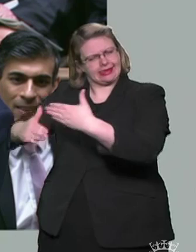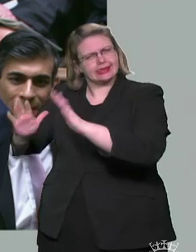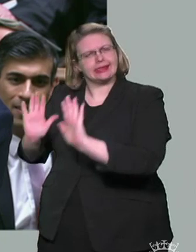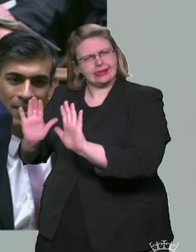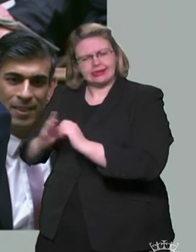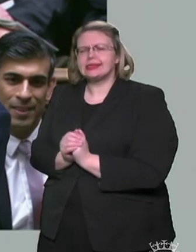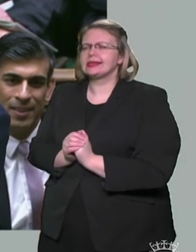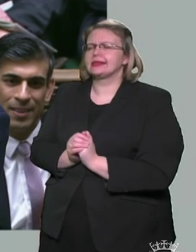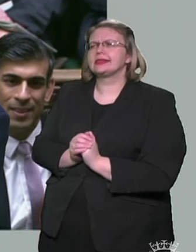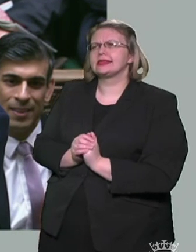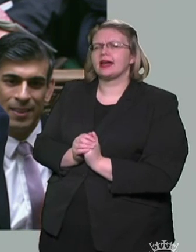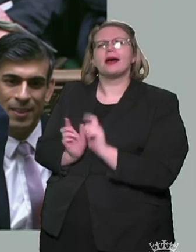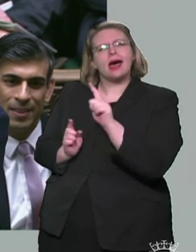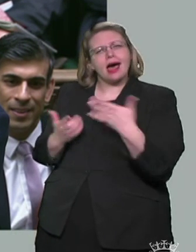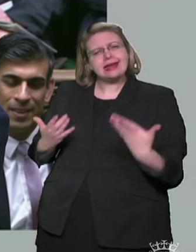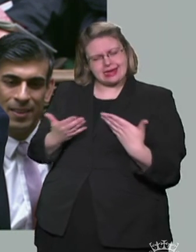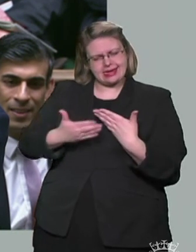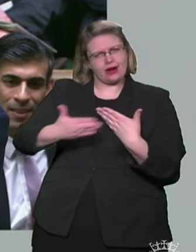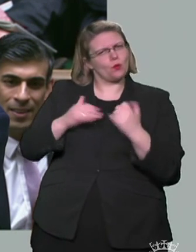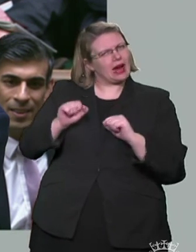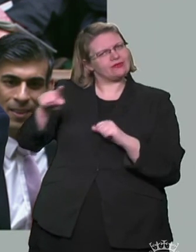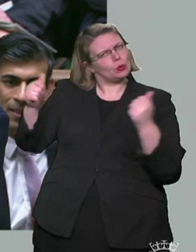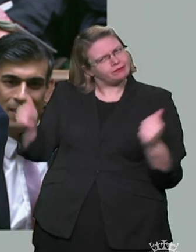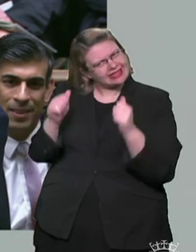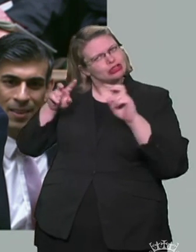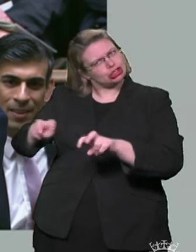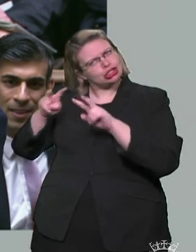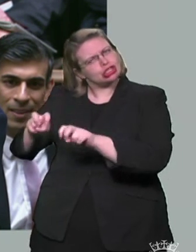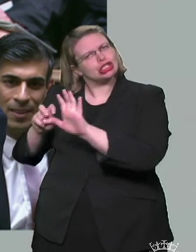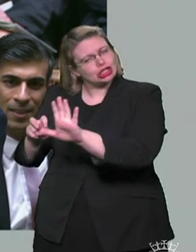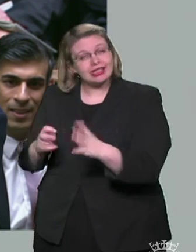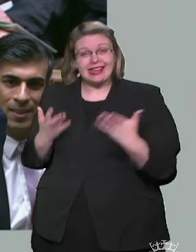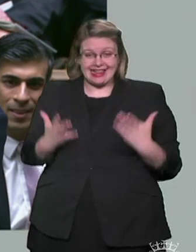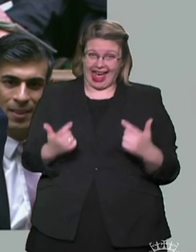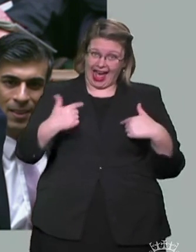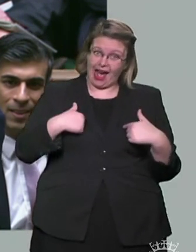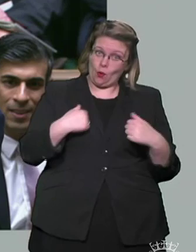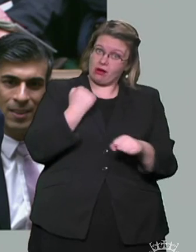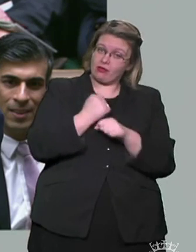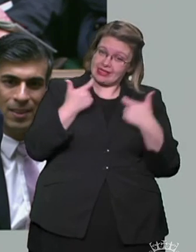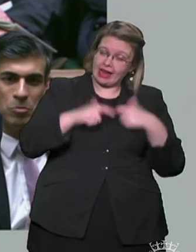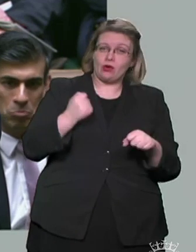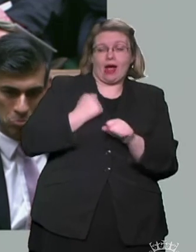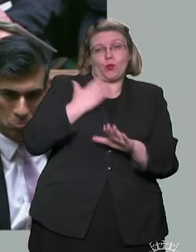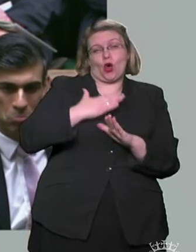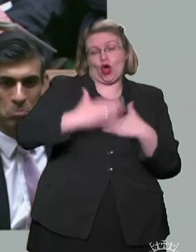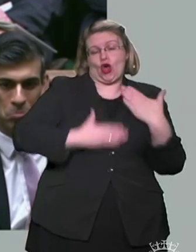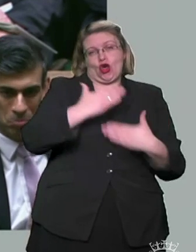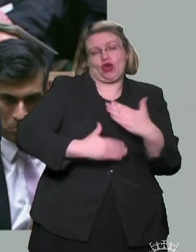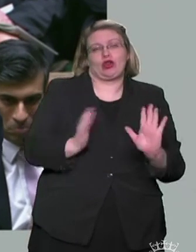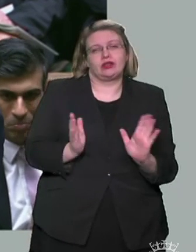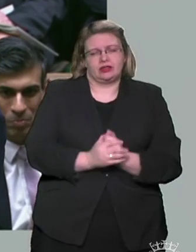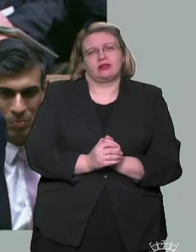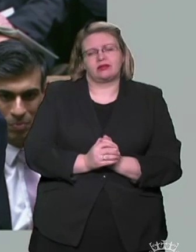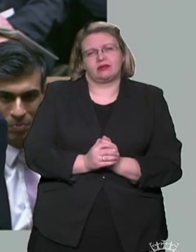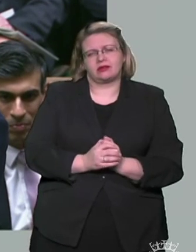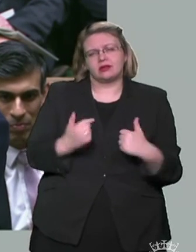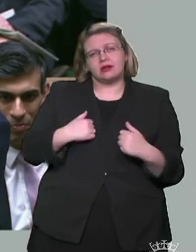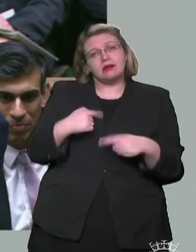What is his position, Mr Speaker? Of course the investigators must get on with their job, but, in the meantime, we will get on with our job.